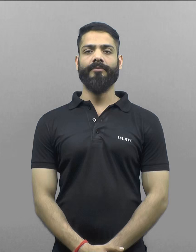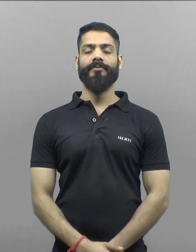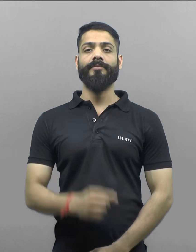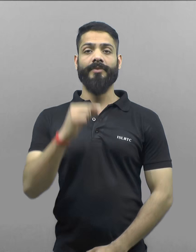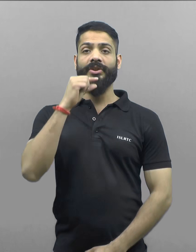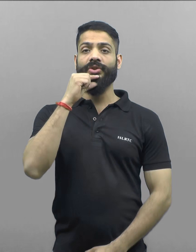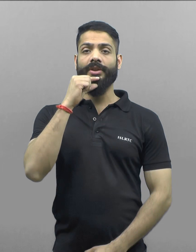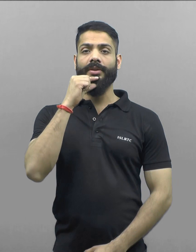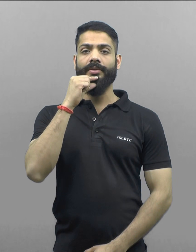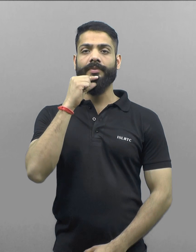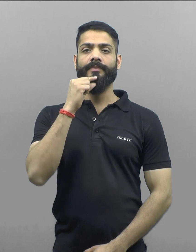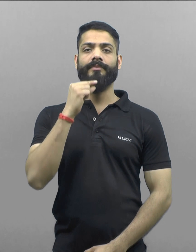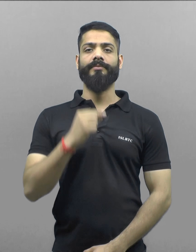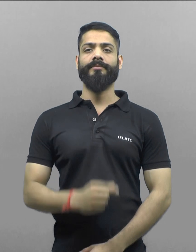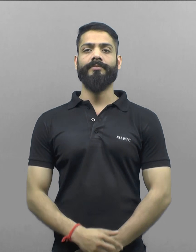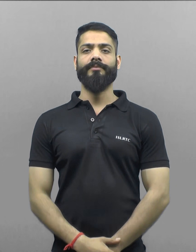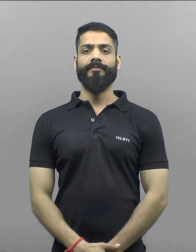Chin